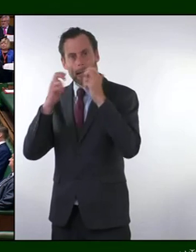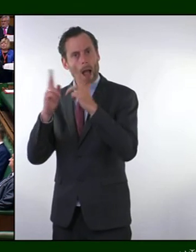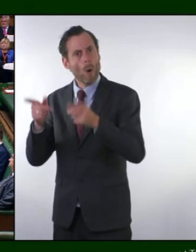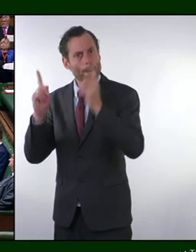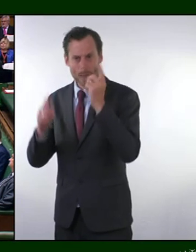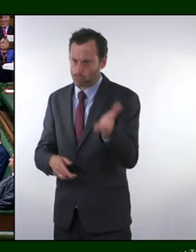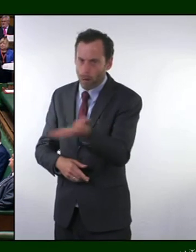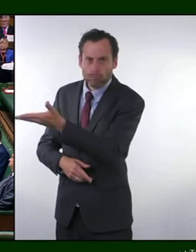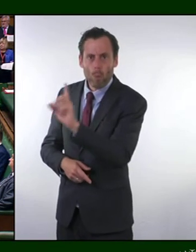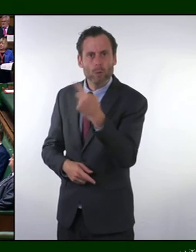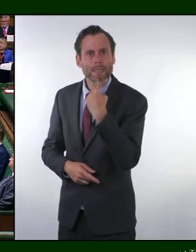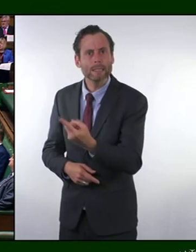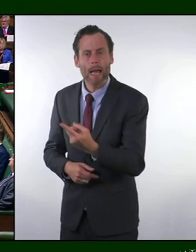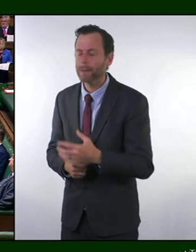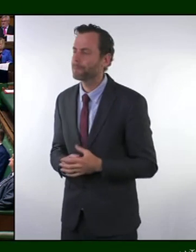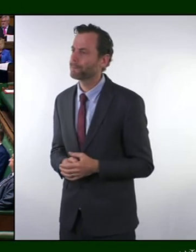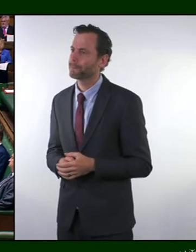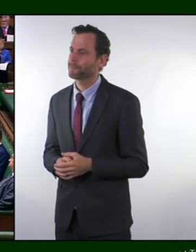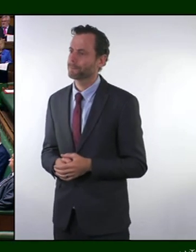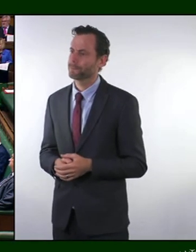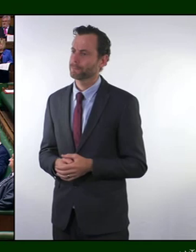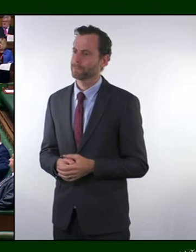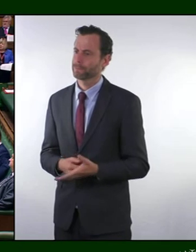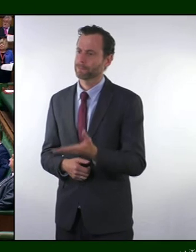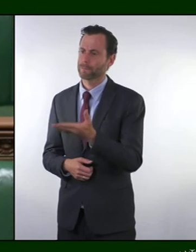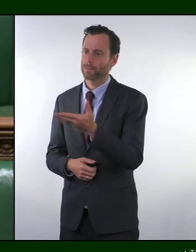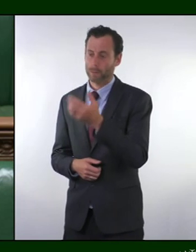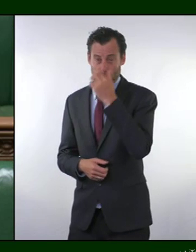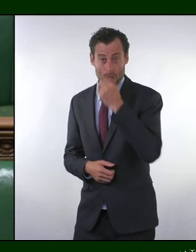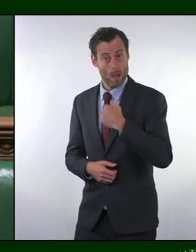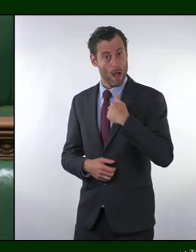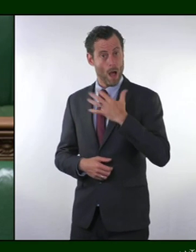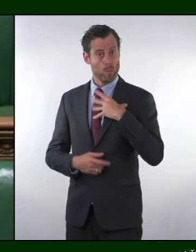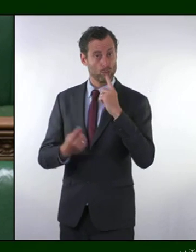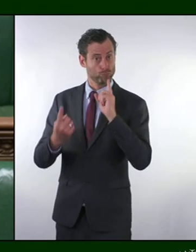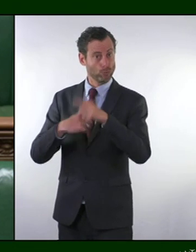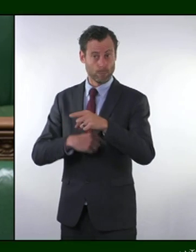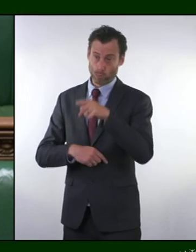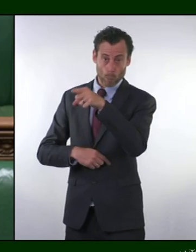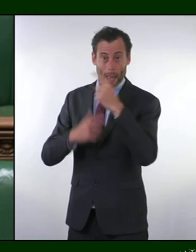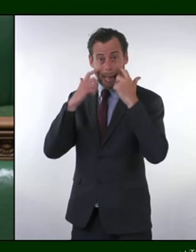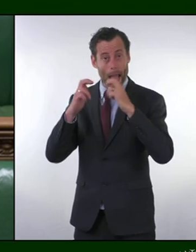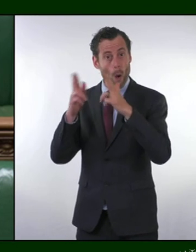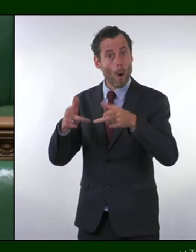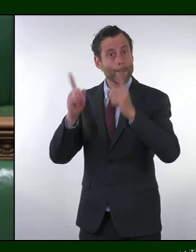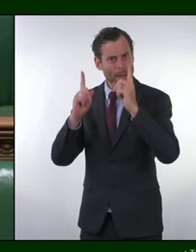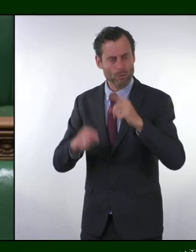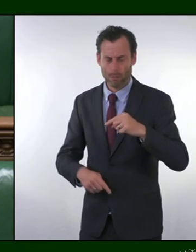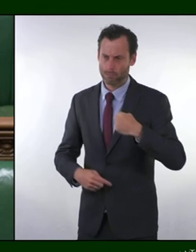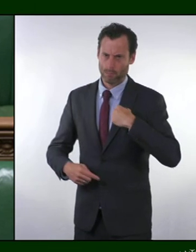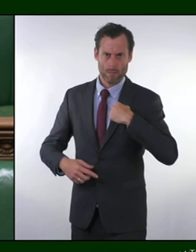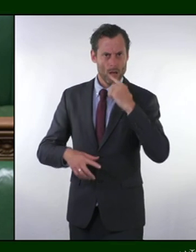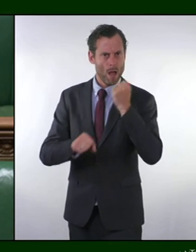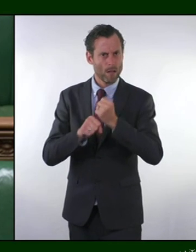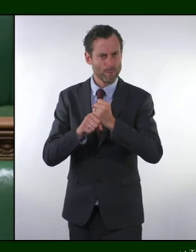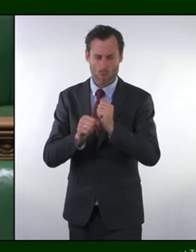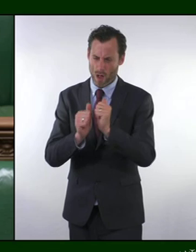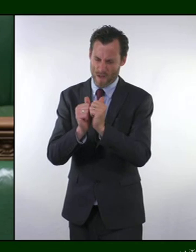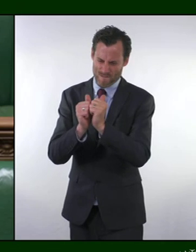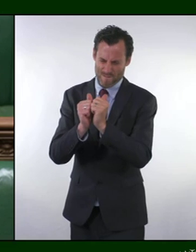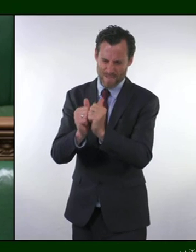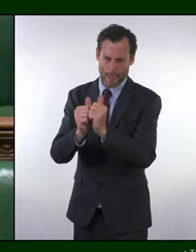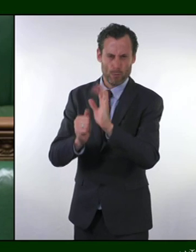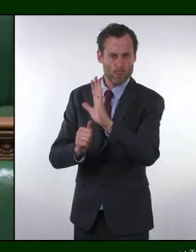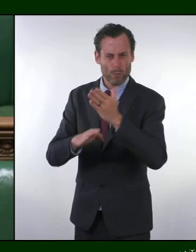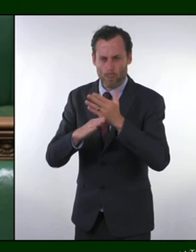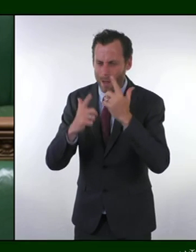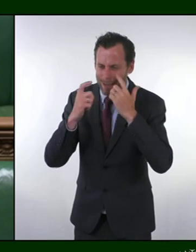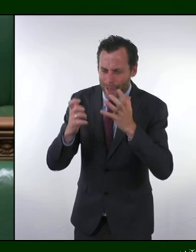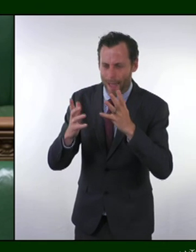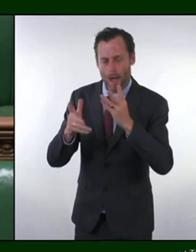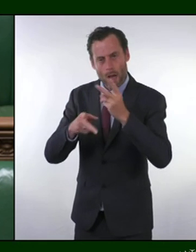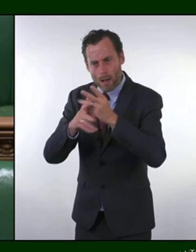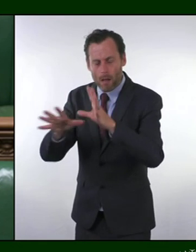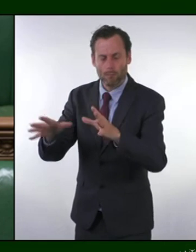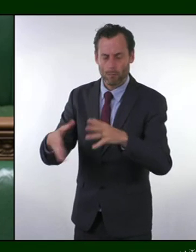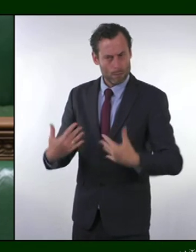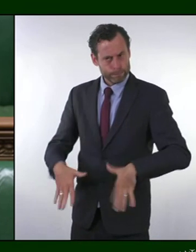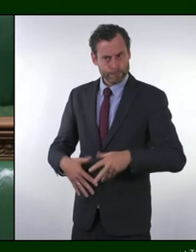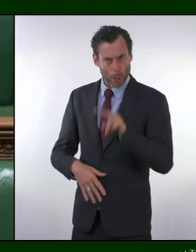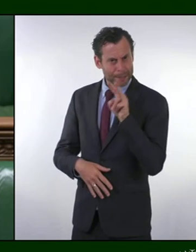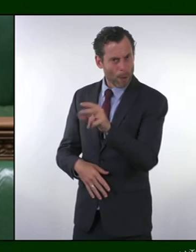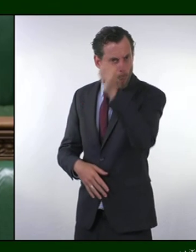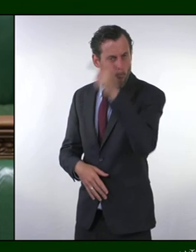What I would like to say to the lady in question, and indeed to every care home worker in the country, is that this Government appreciate the incredible work that they have done, and we thank them for the incredible work they have done.